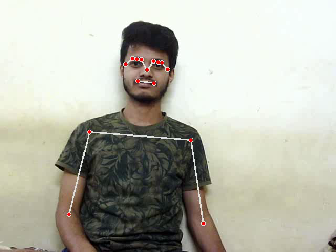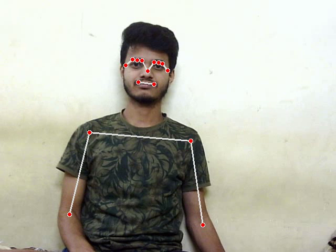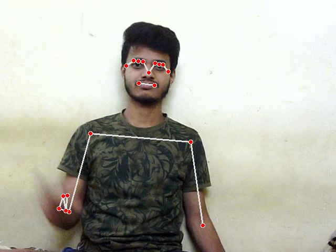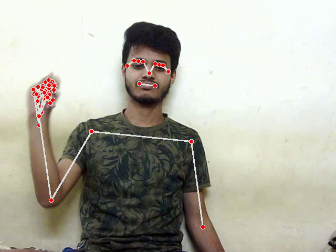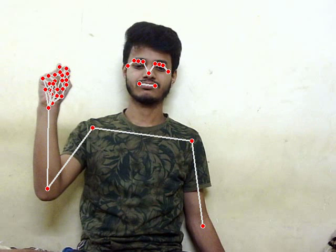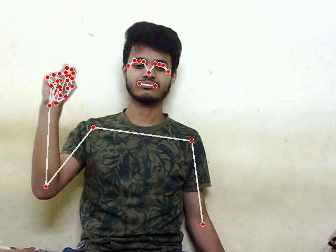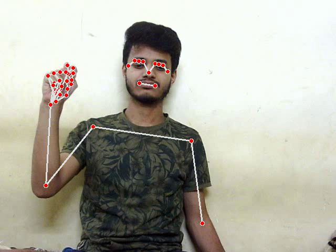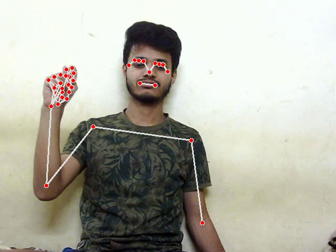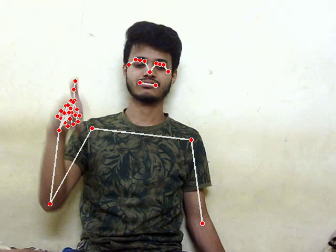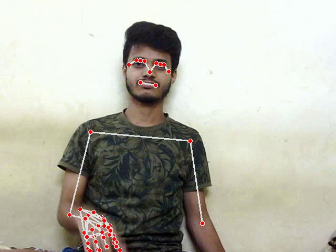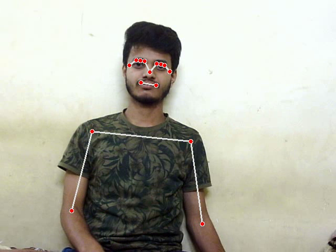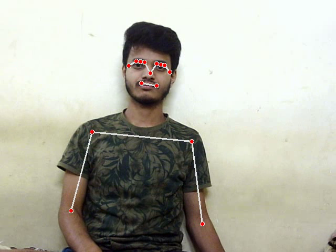bathroom